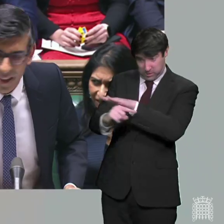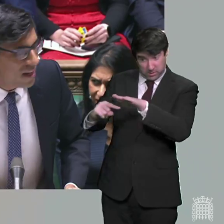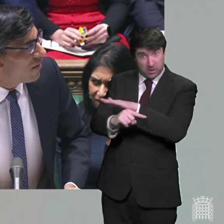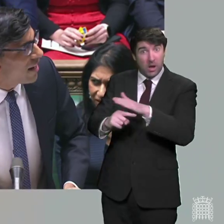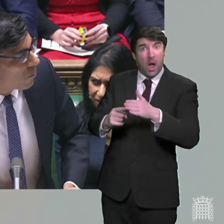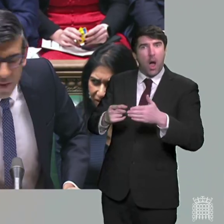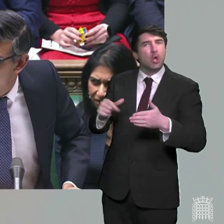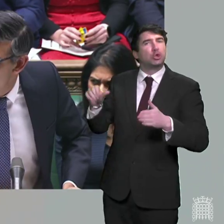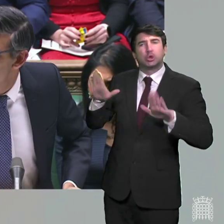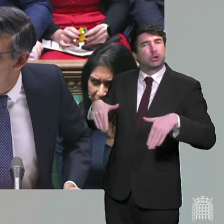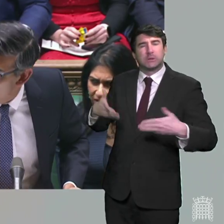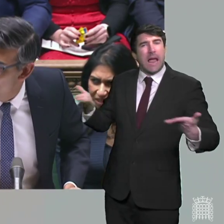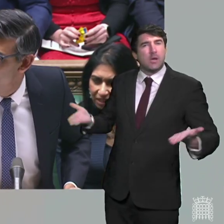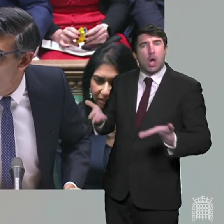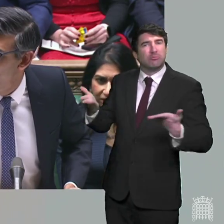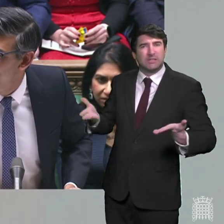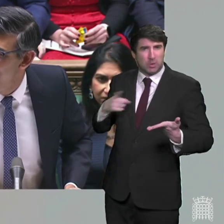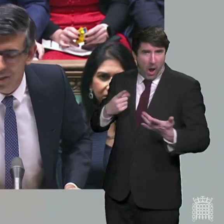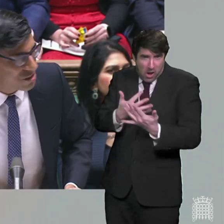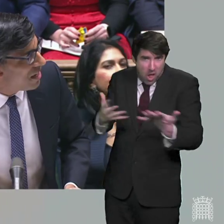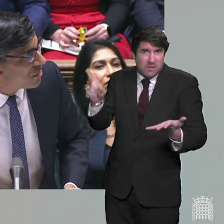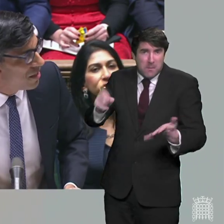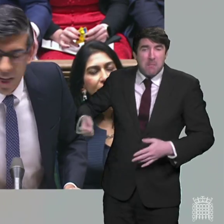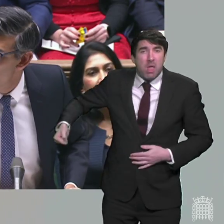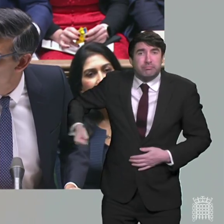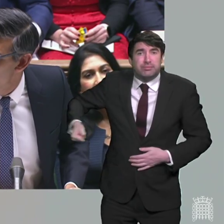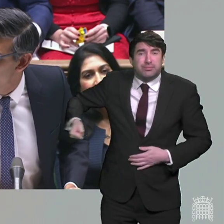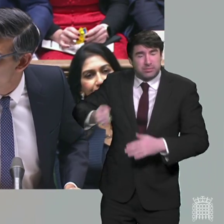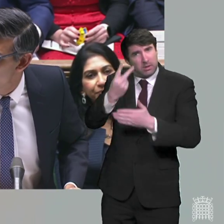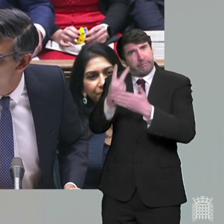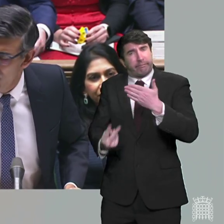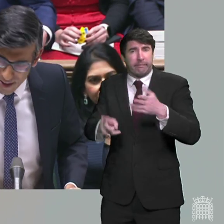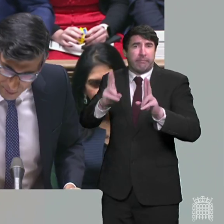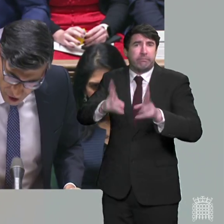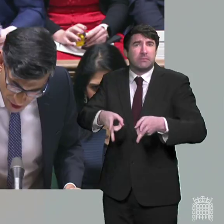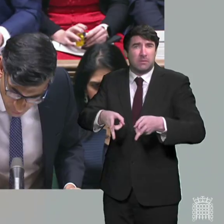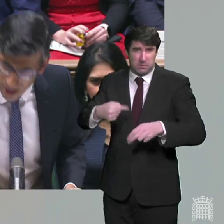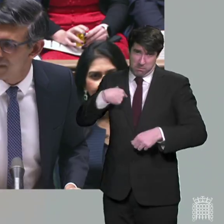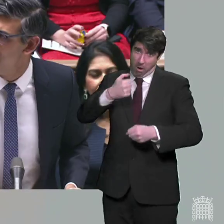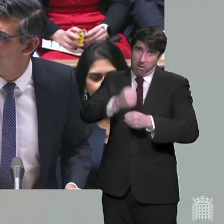That is why the Government will bring forward legislation to improve the system here.